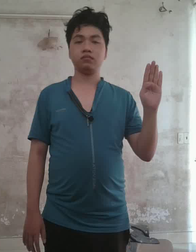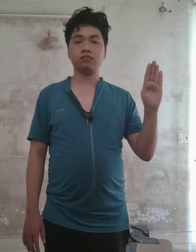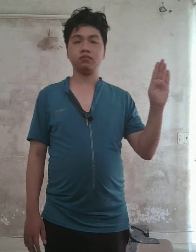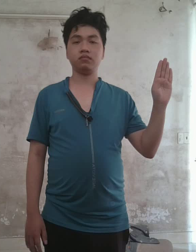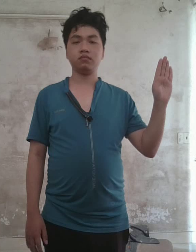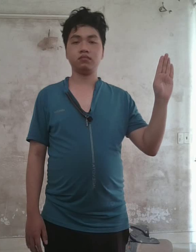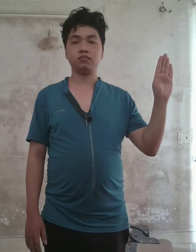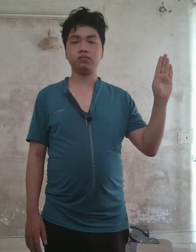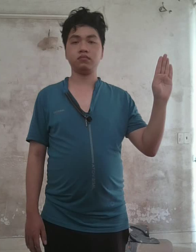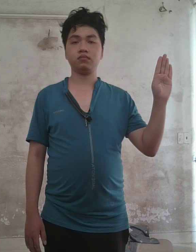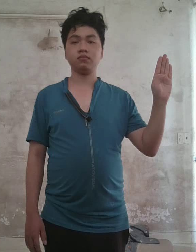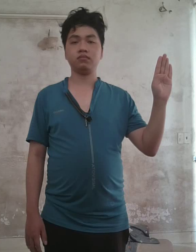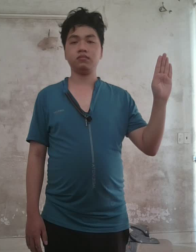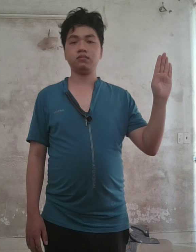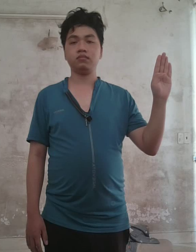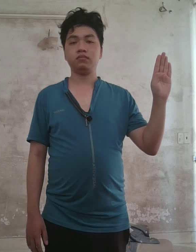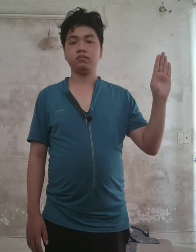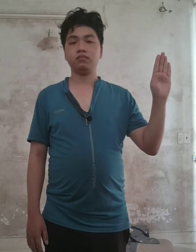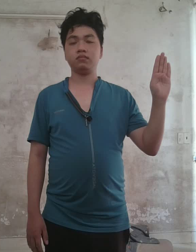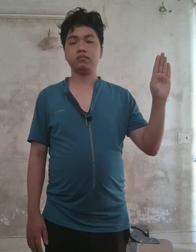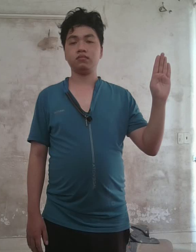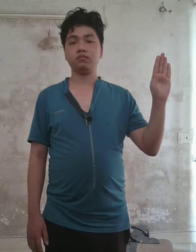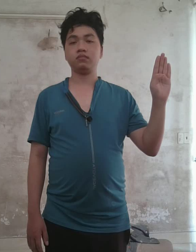b